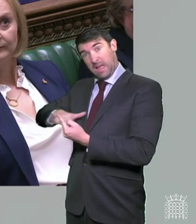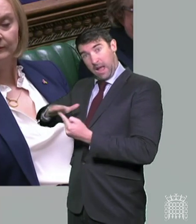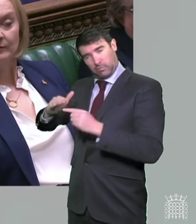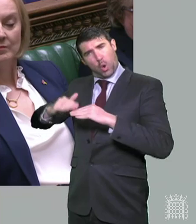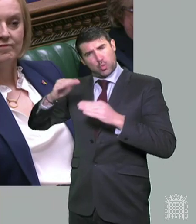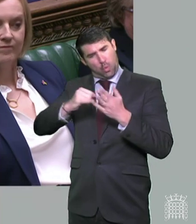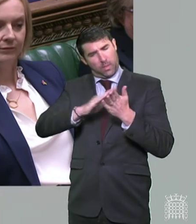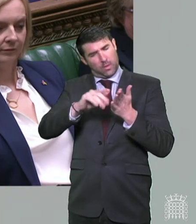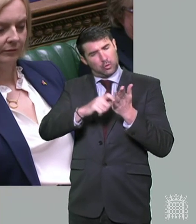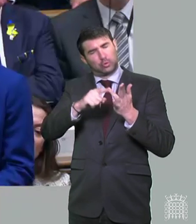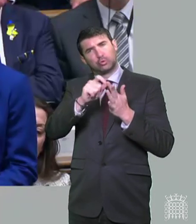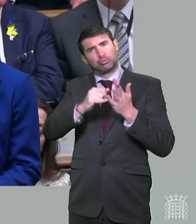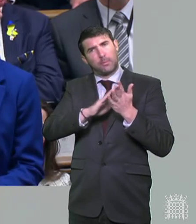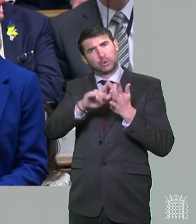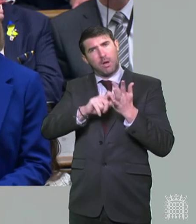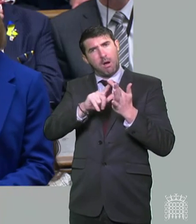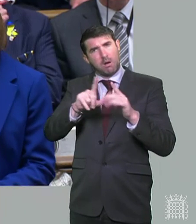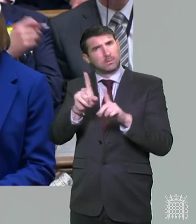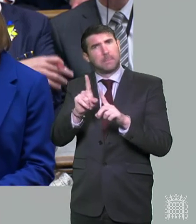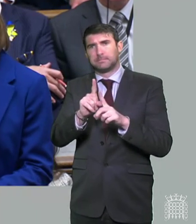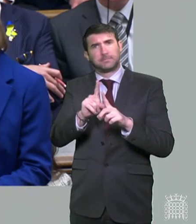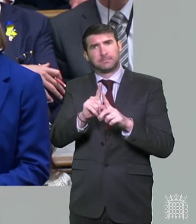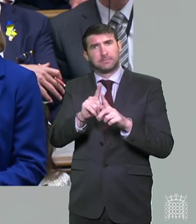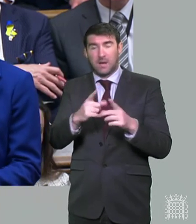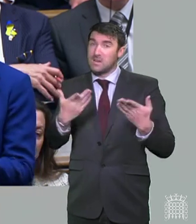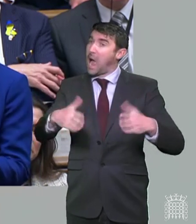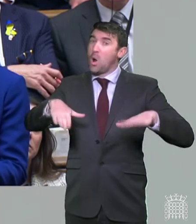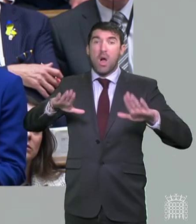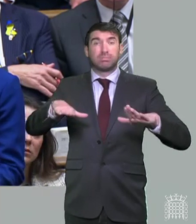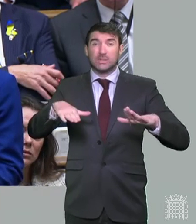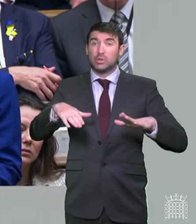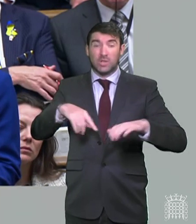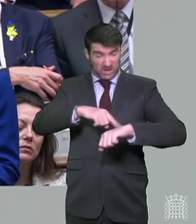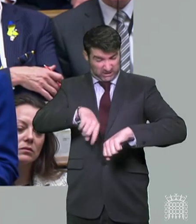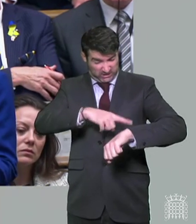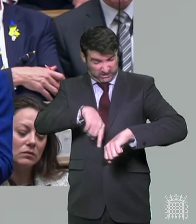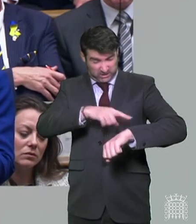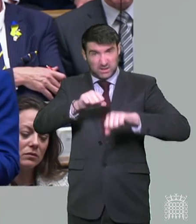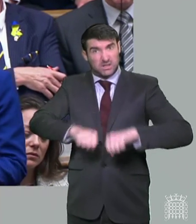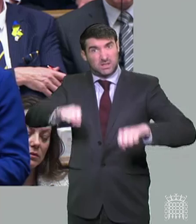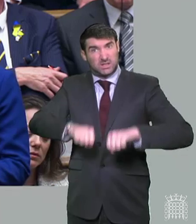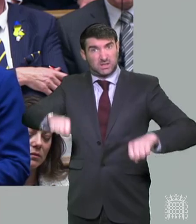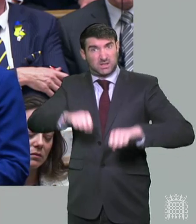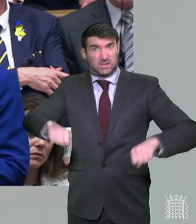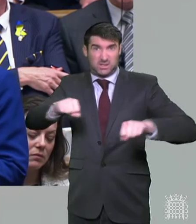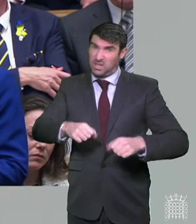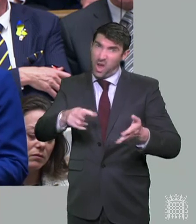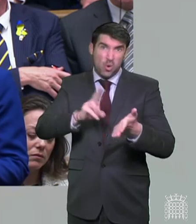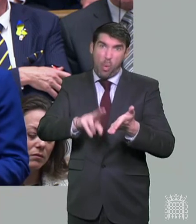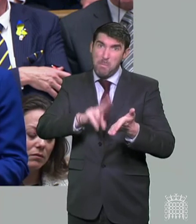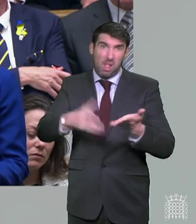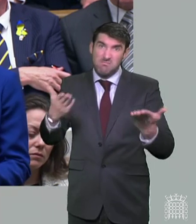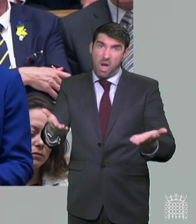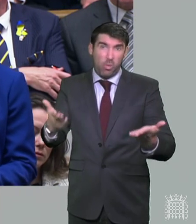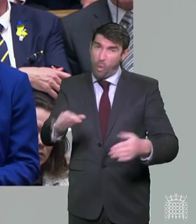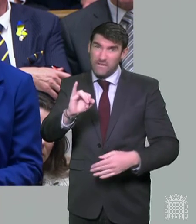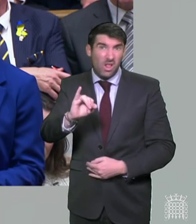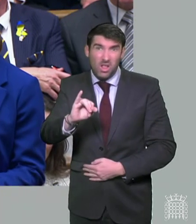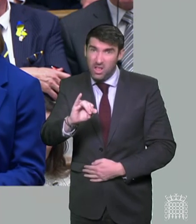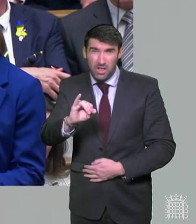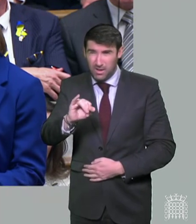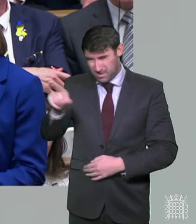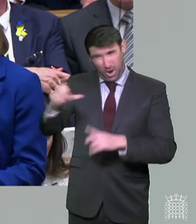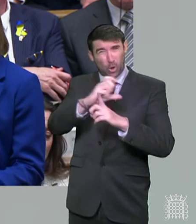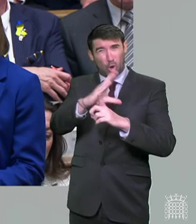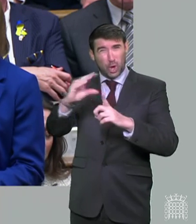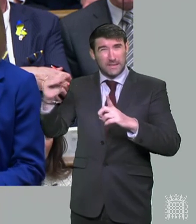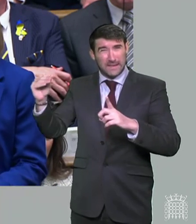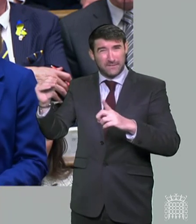Across Britain, waiting hours and hours for an ambulance has become normal, but rather than the Government focusing on the problem, a Conservative leadership fiasco has seen three Health Secretaries in three months.